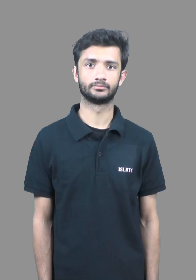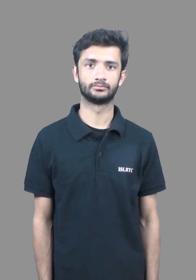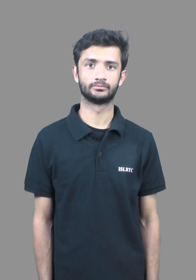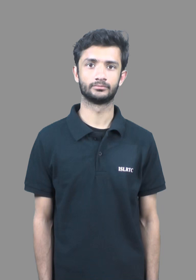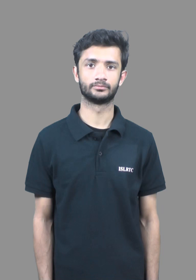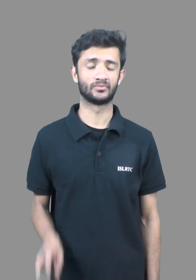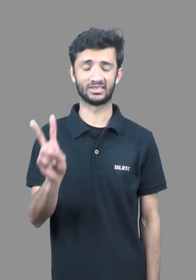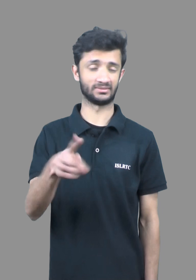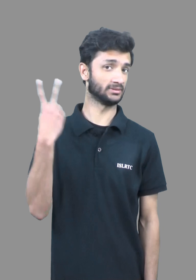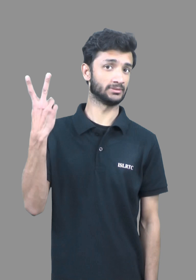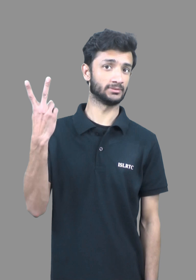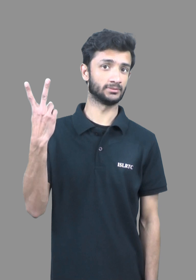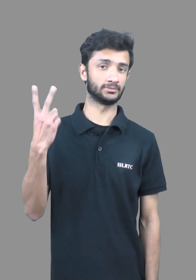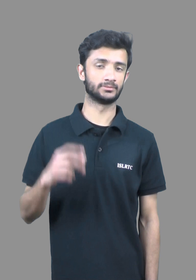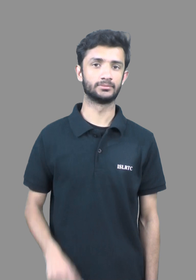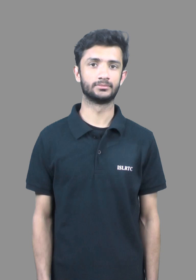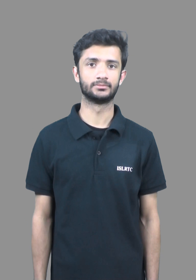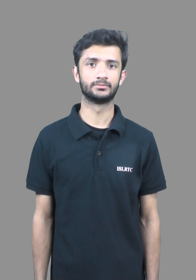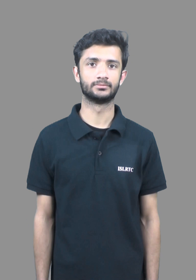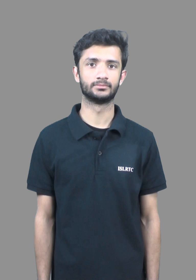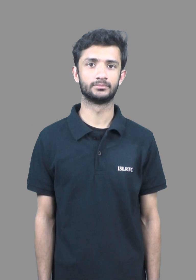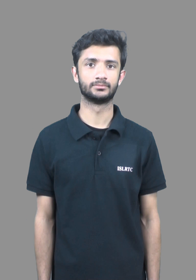Weird Odd